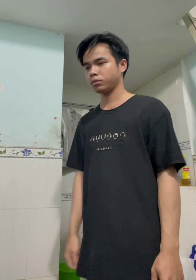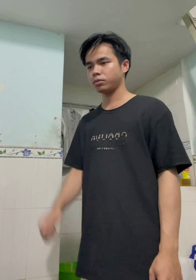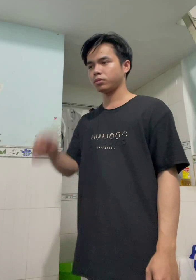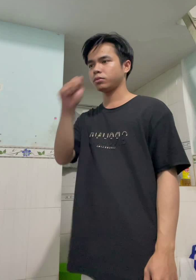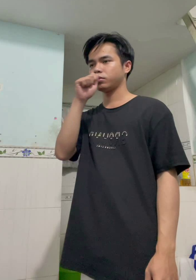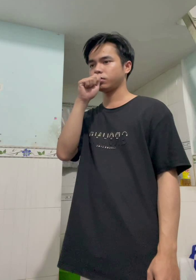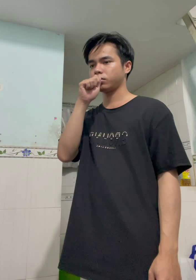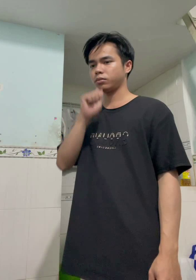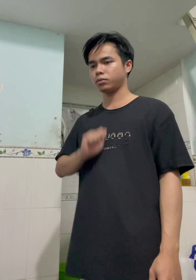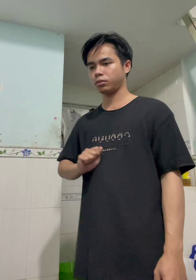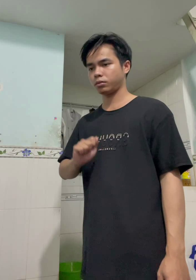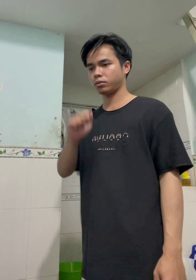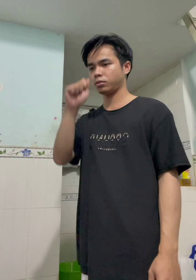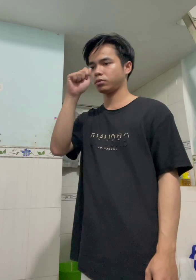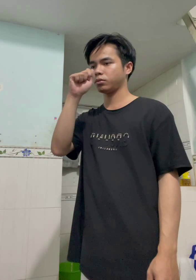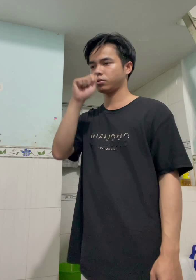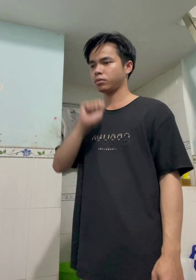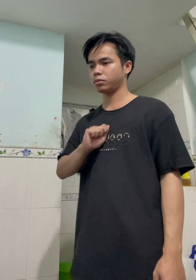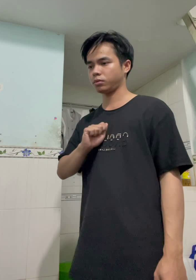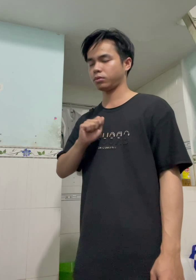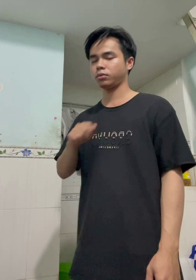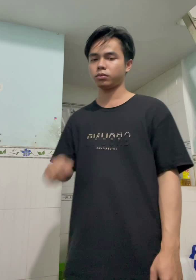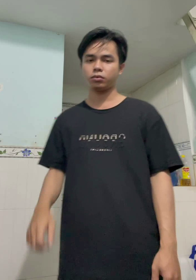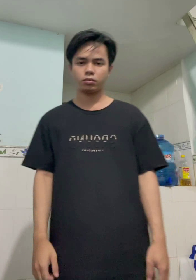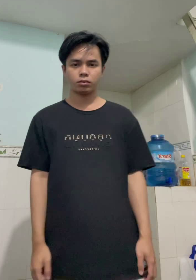dong y